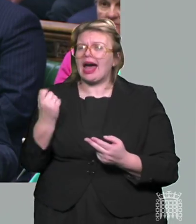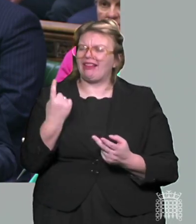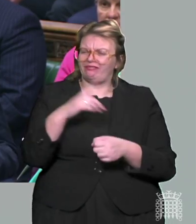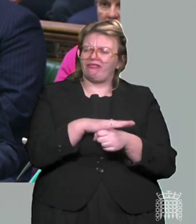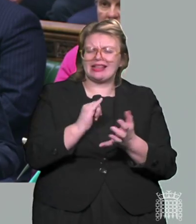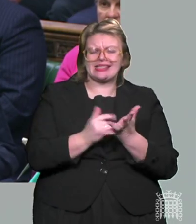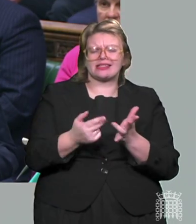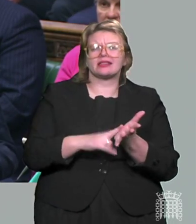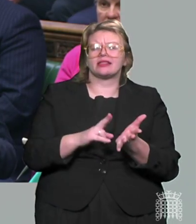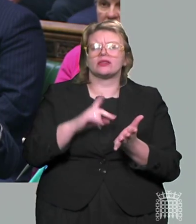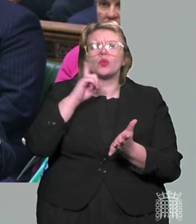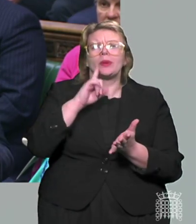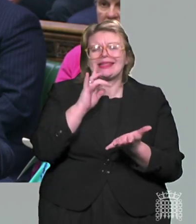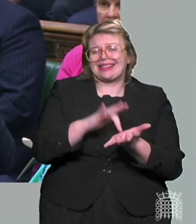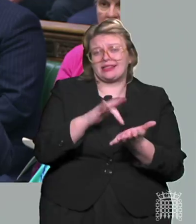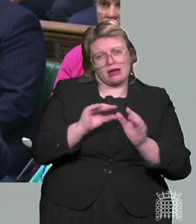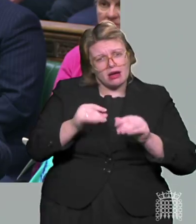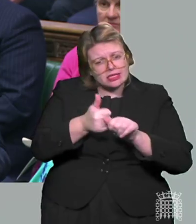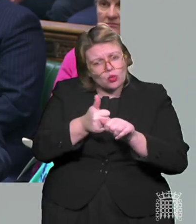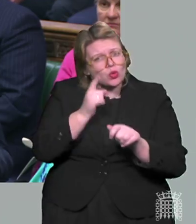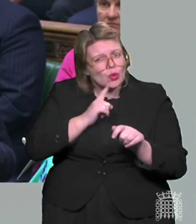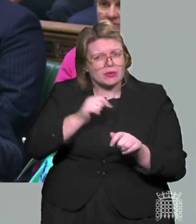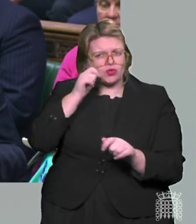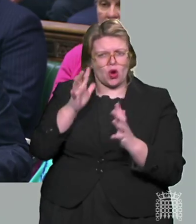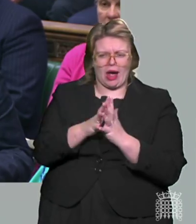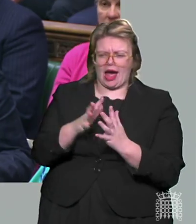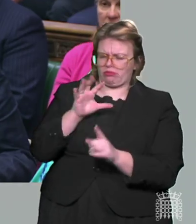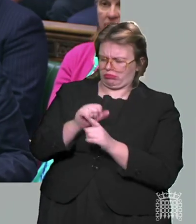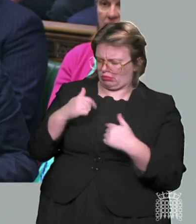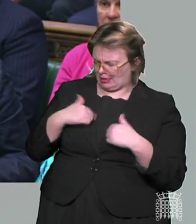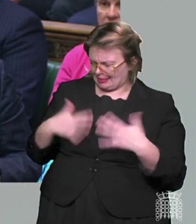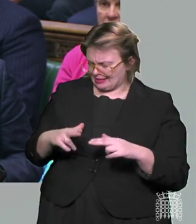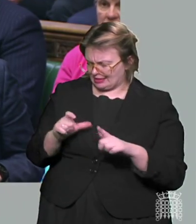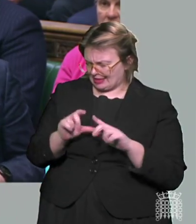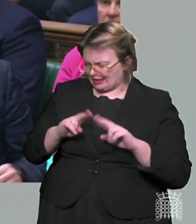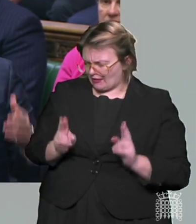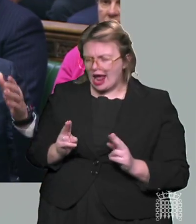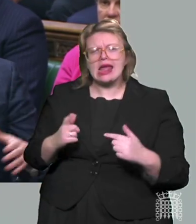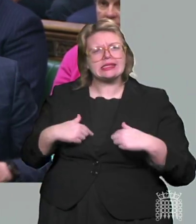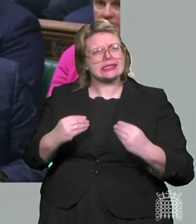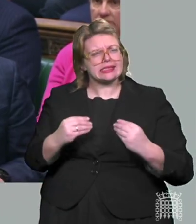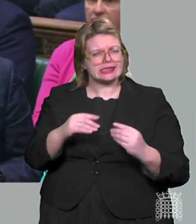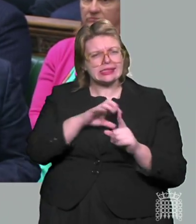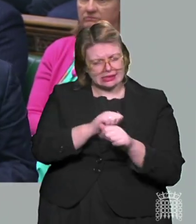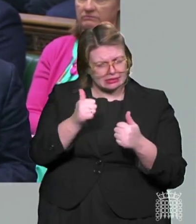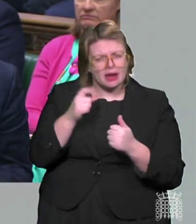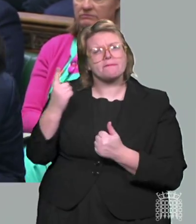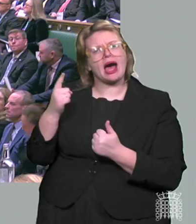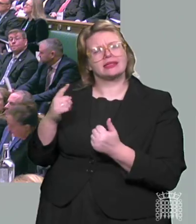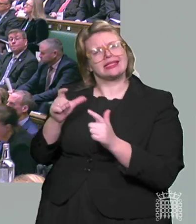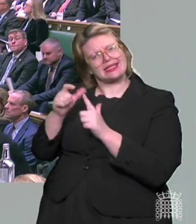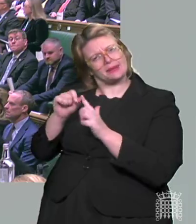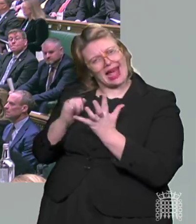What assessment has the Attorney General made of the international community’s progress in bringing Russian leadership to trial for the crime of aggression in Ukraine?